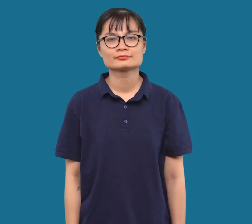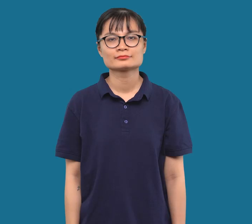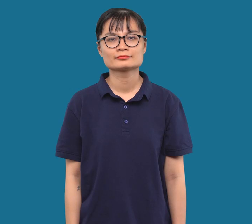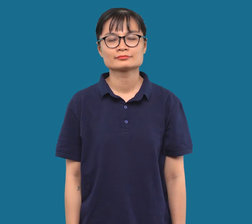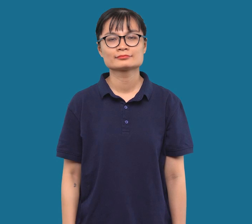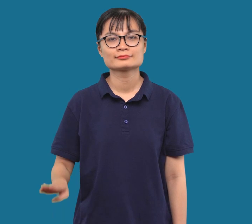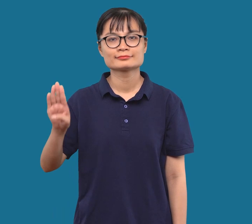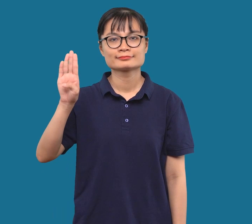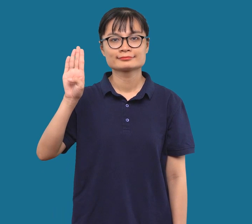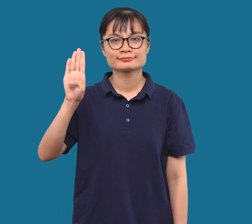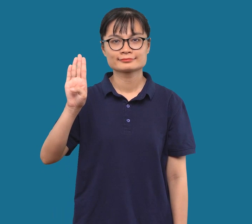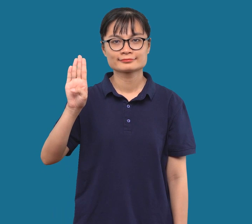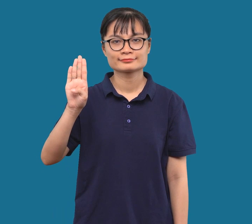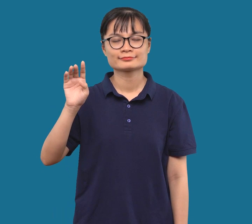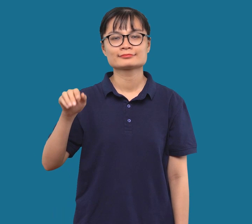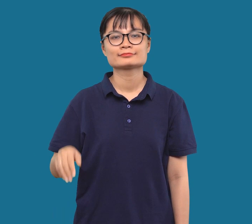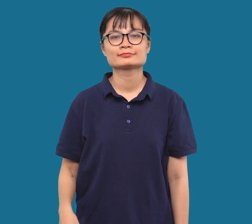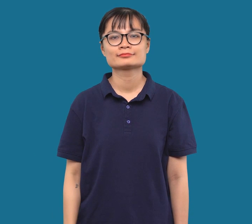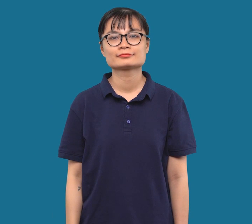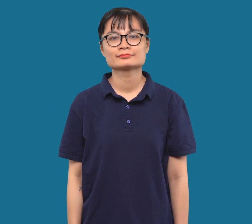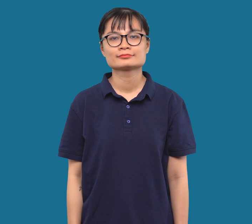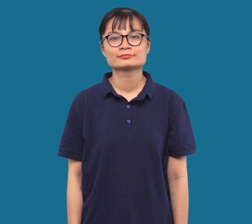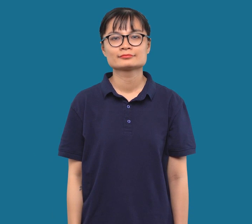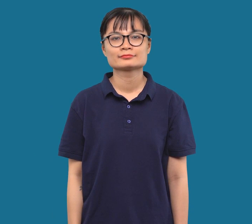b